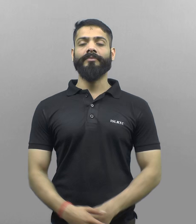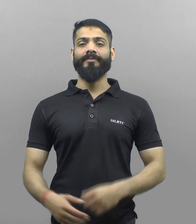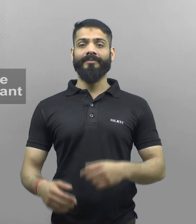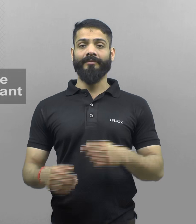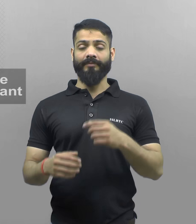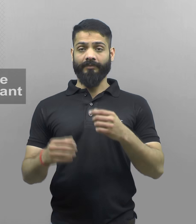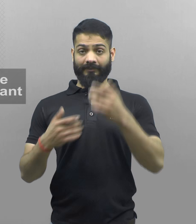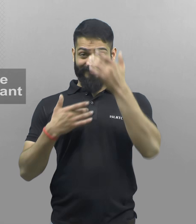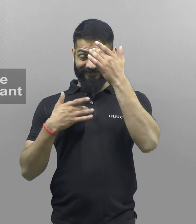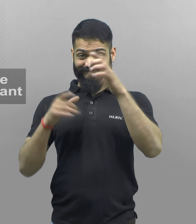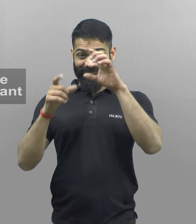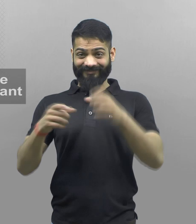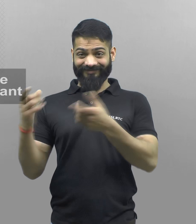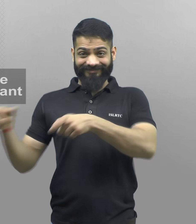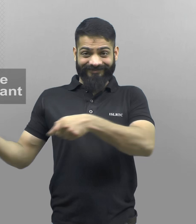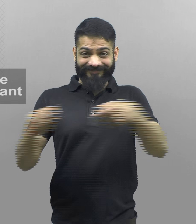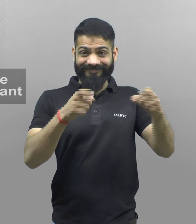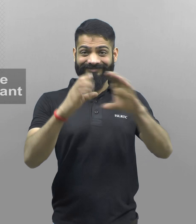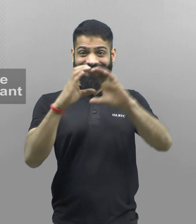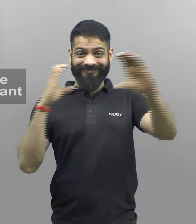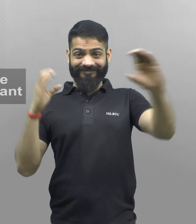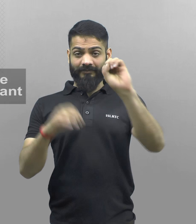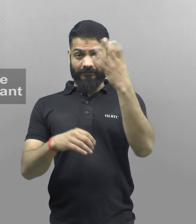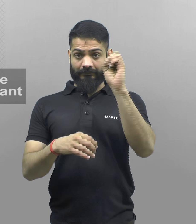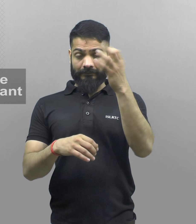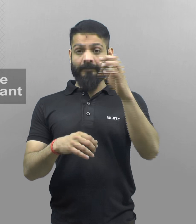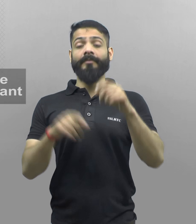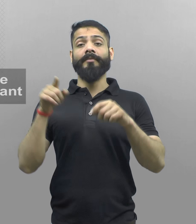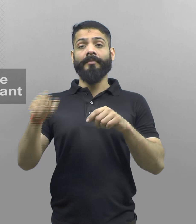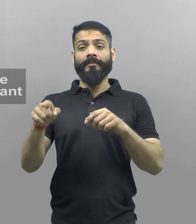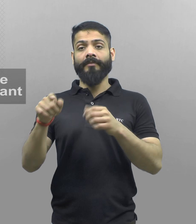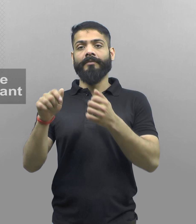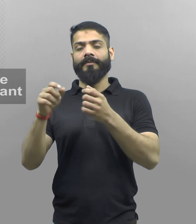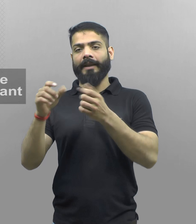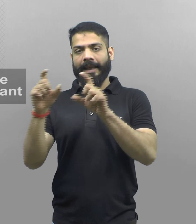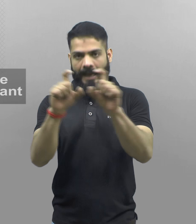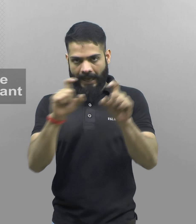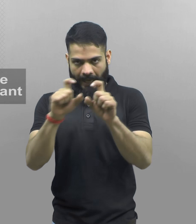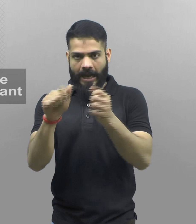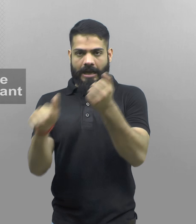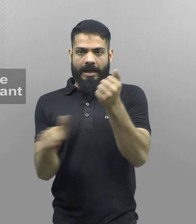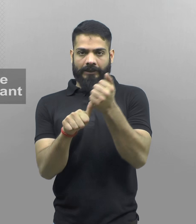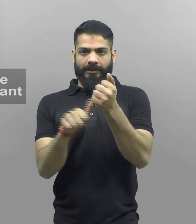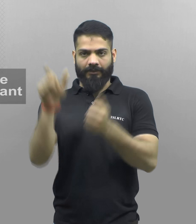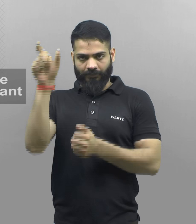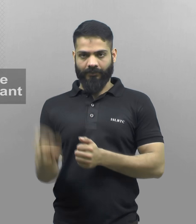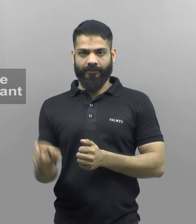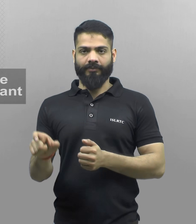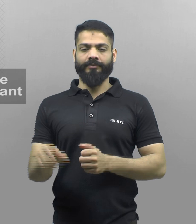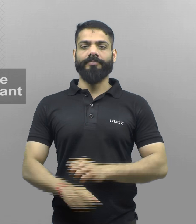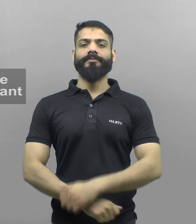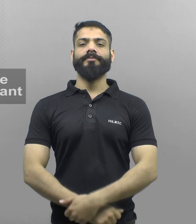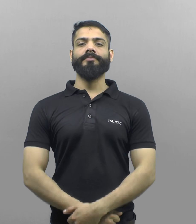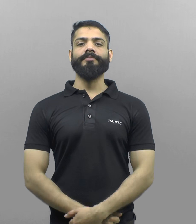Ambulance Care Assistant